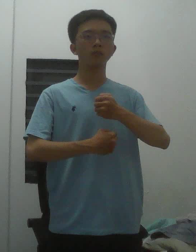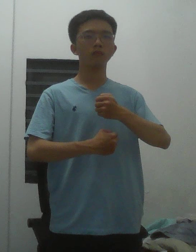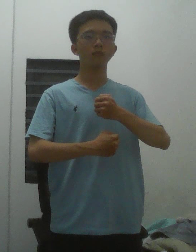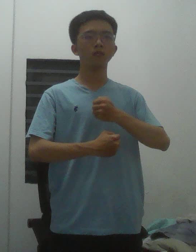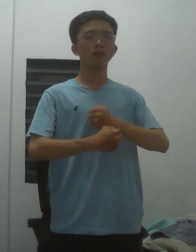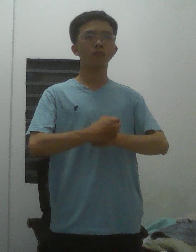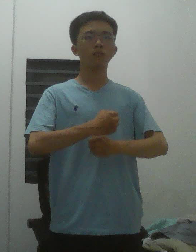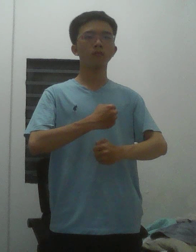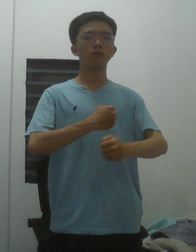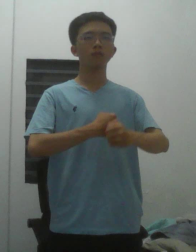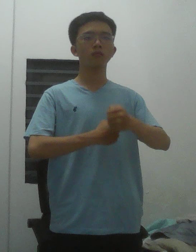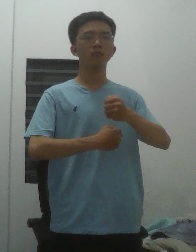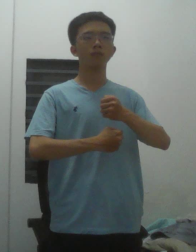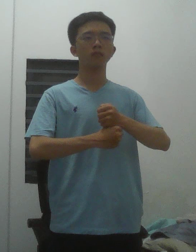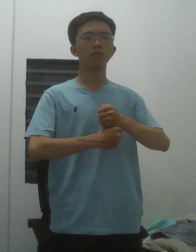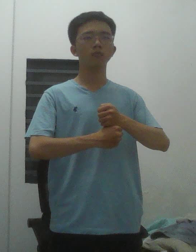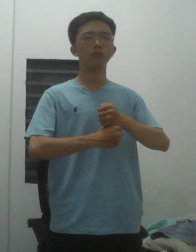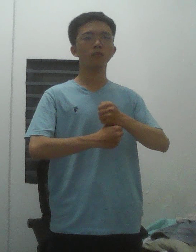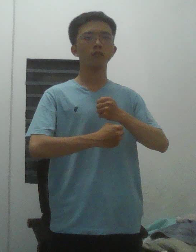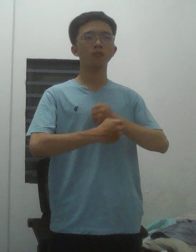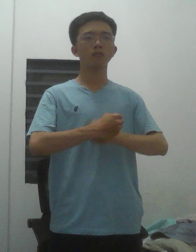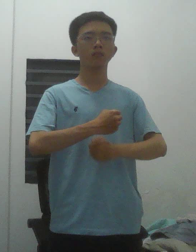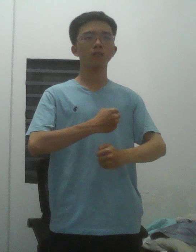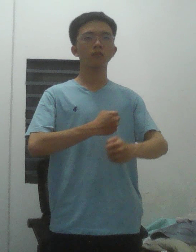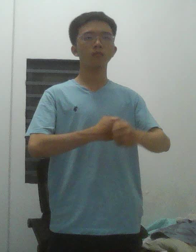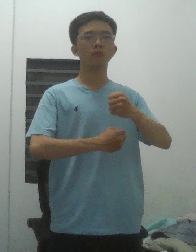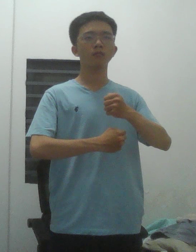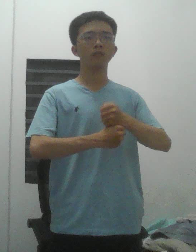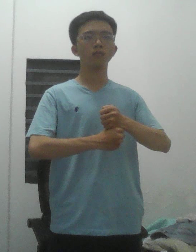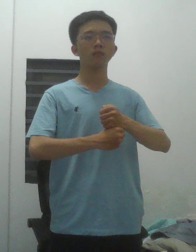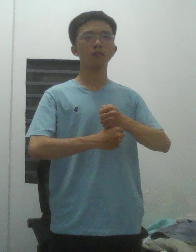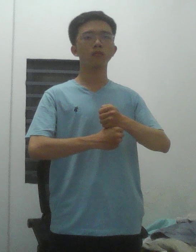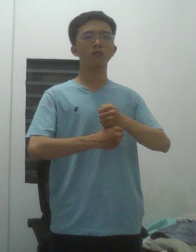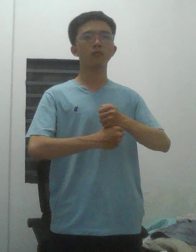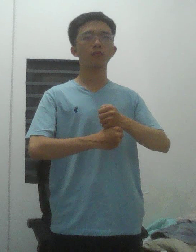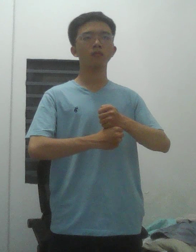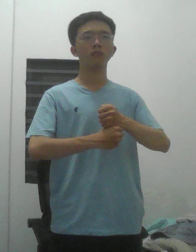quanh nam